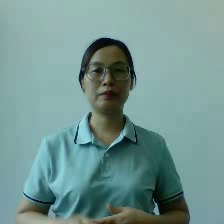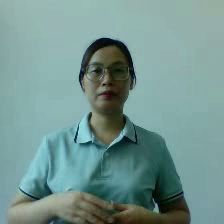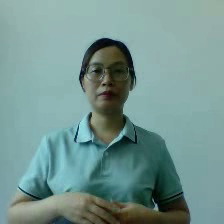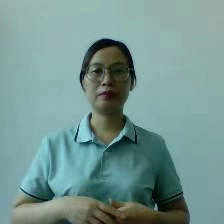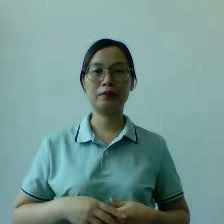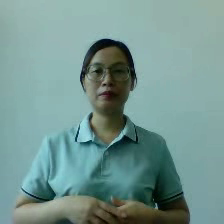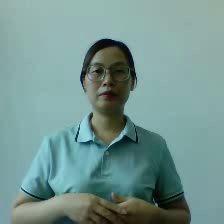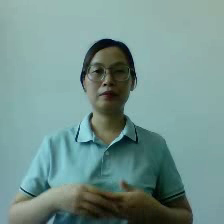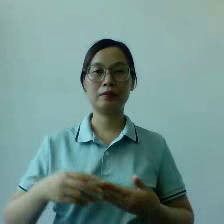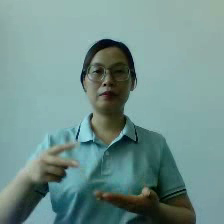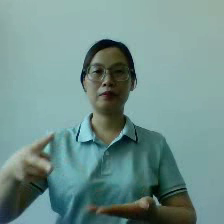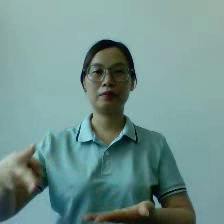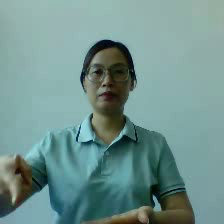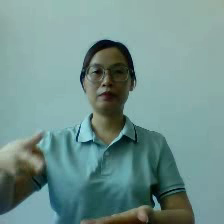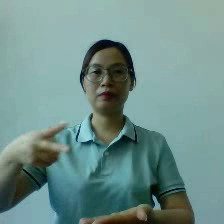Thức ăn